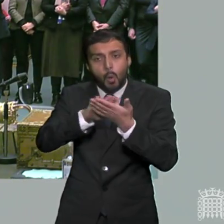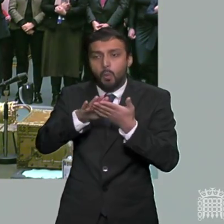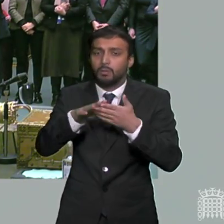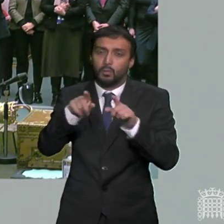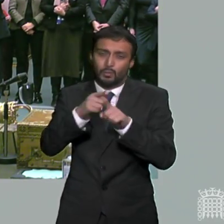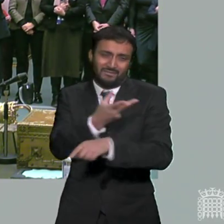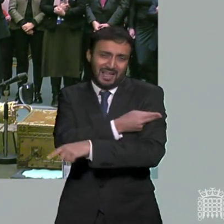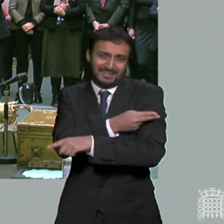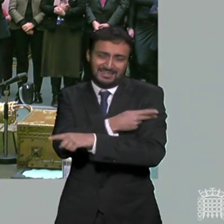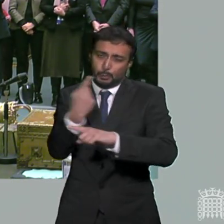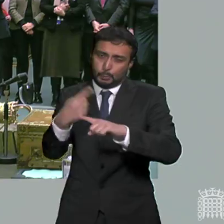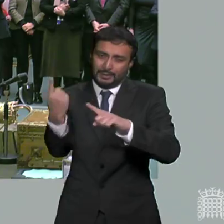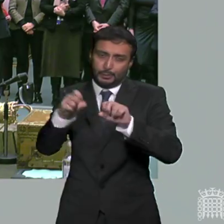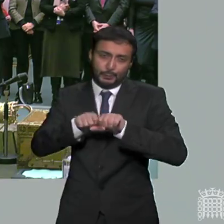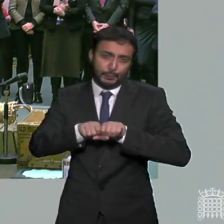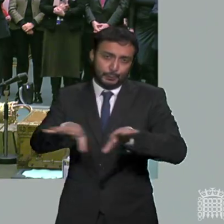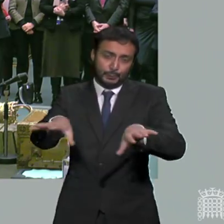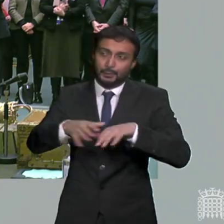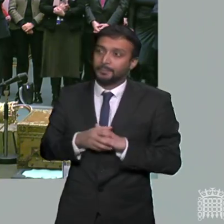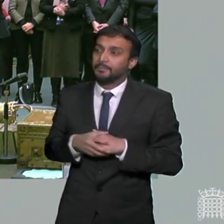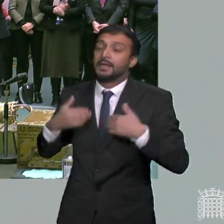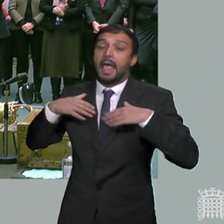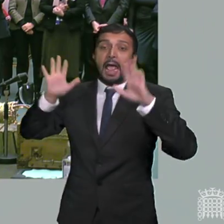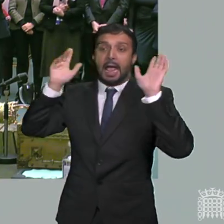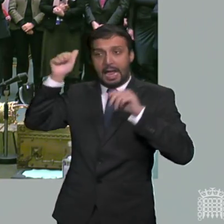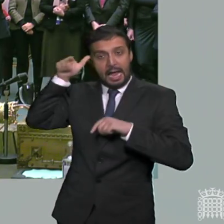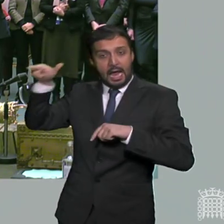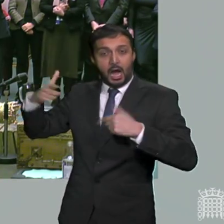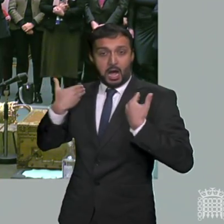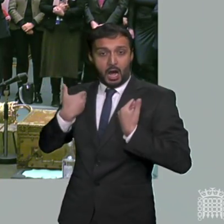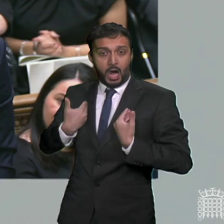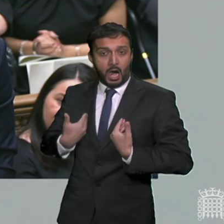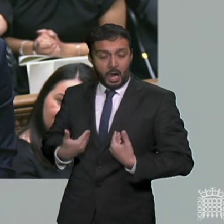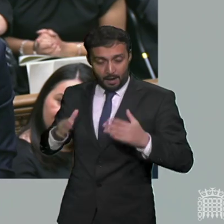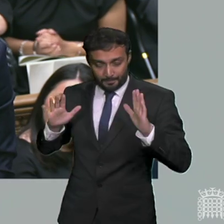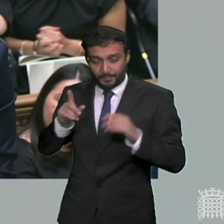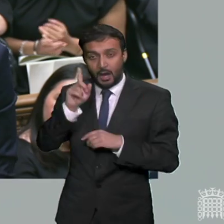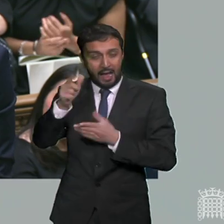Far be it from me to offer advice to a near billionaire, but he is going to have to up his game.